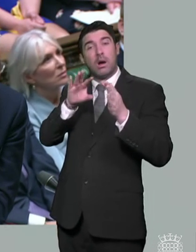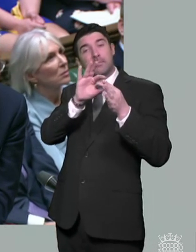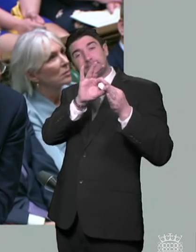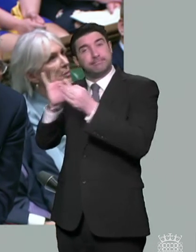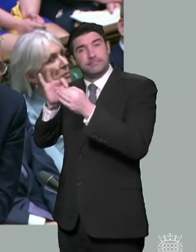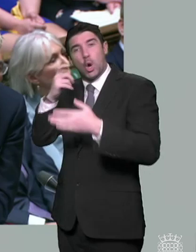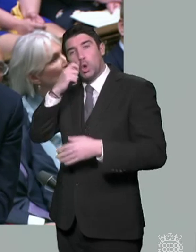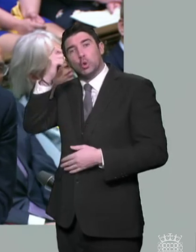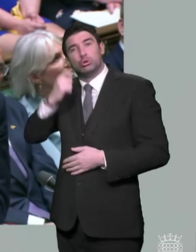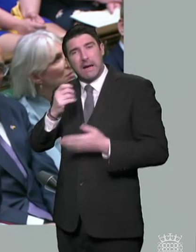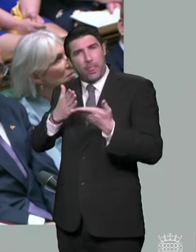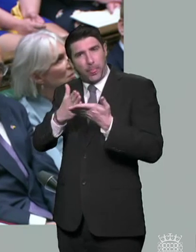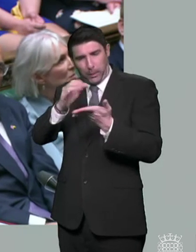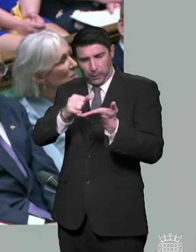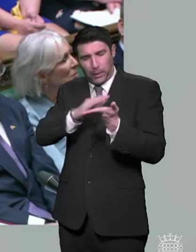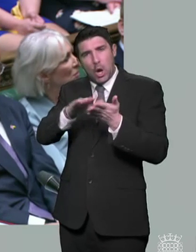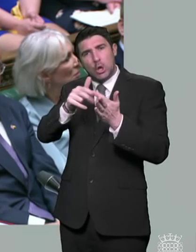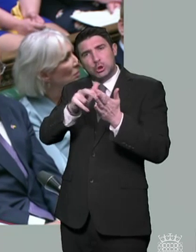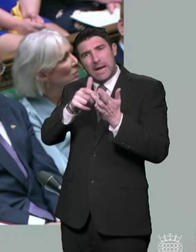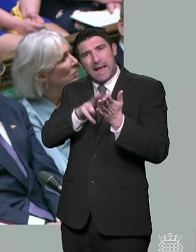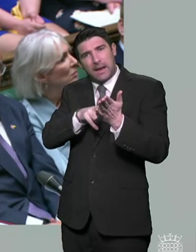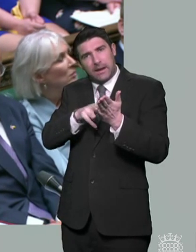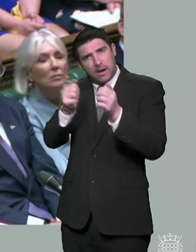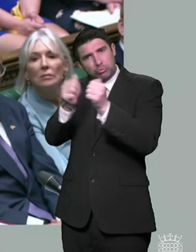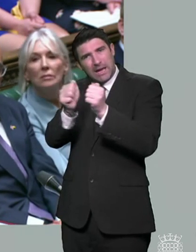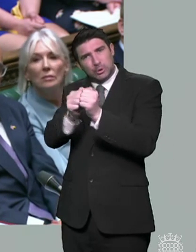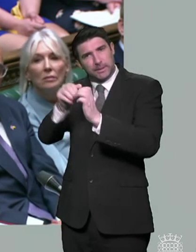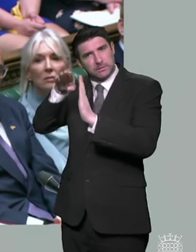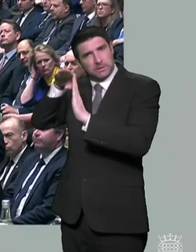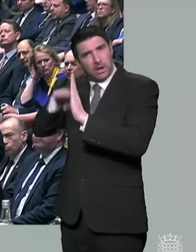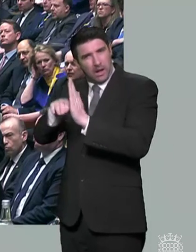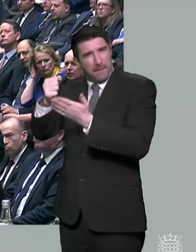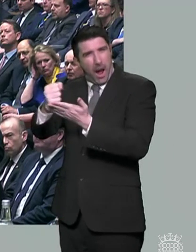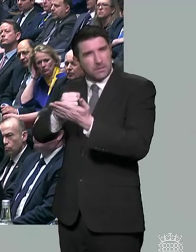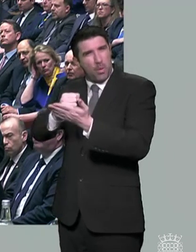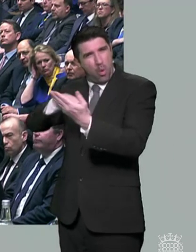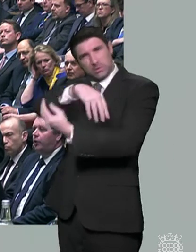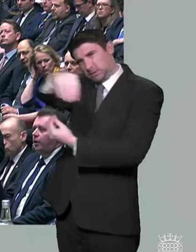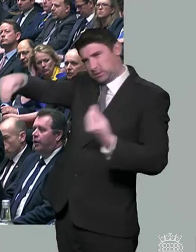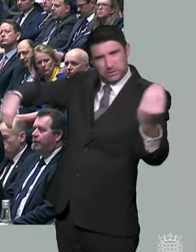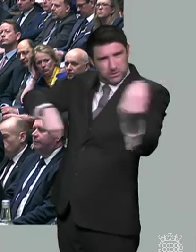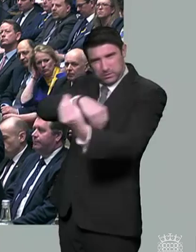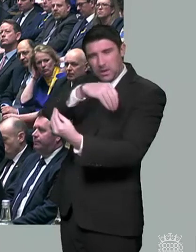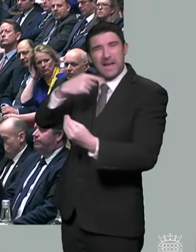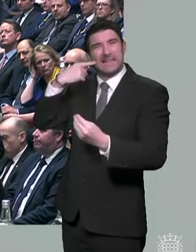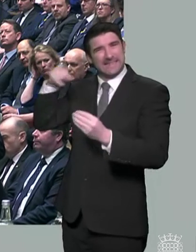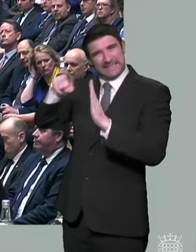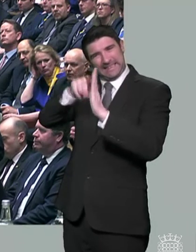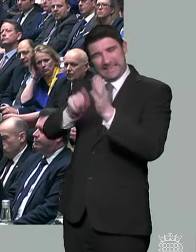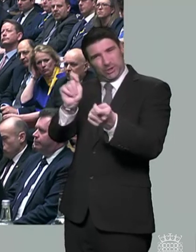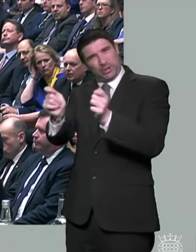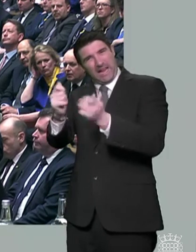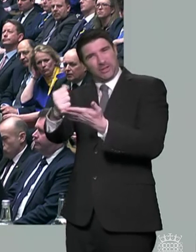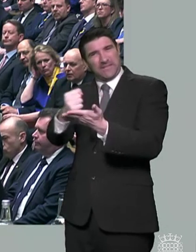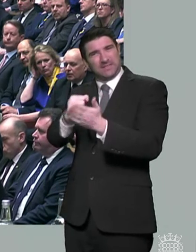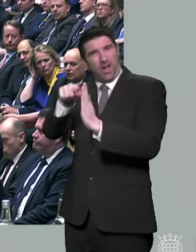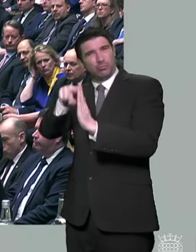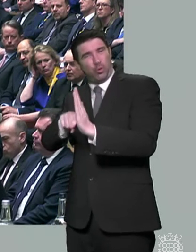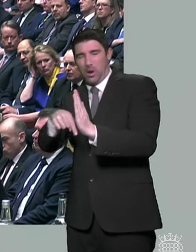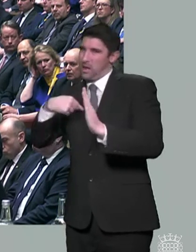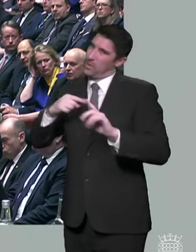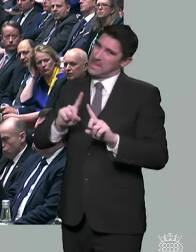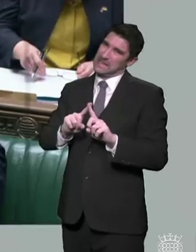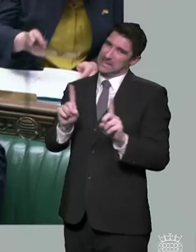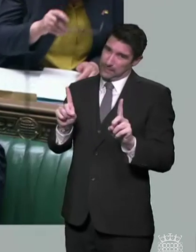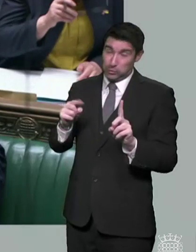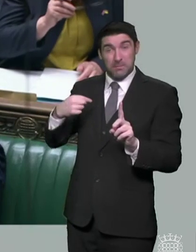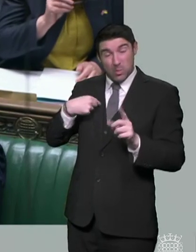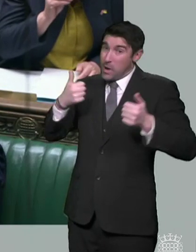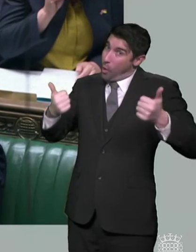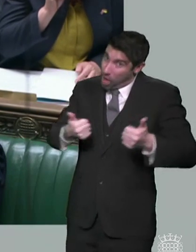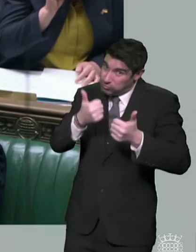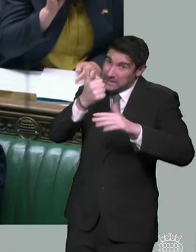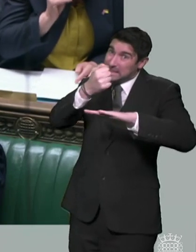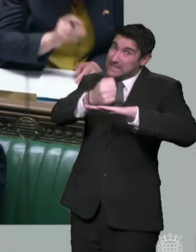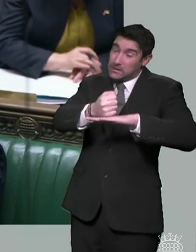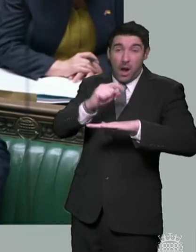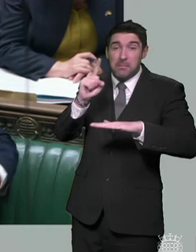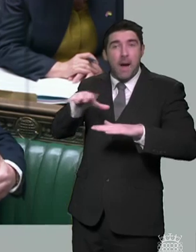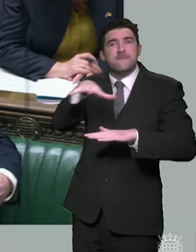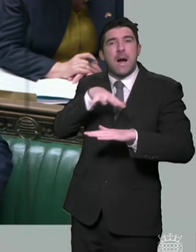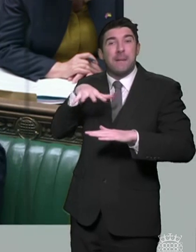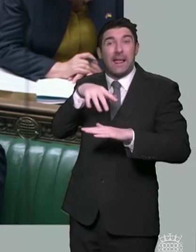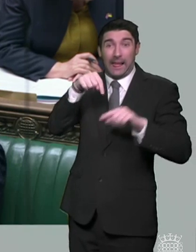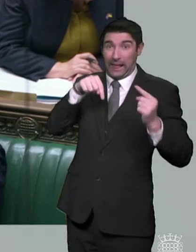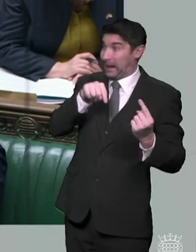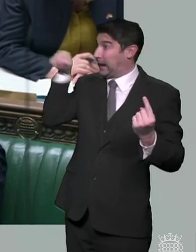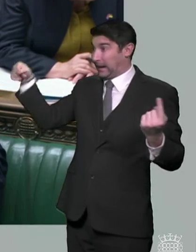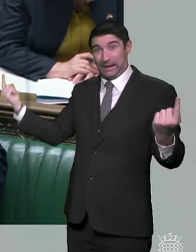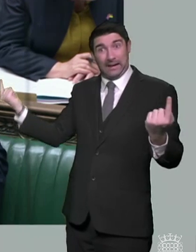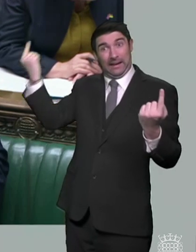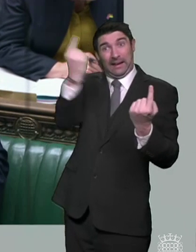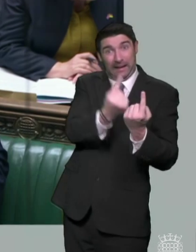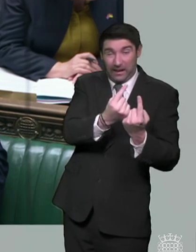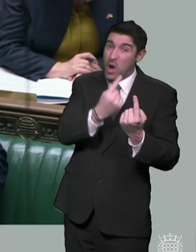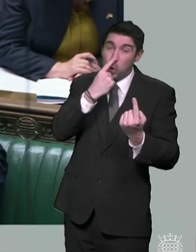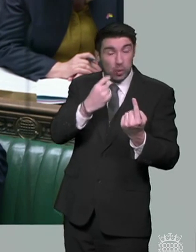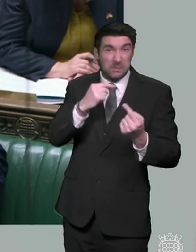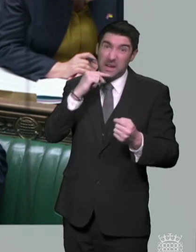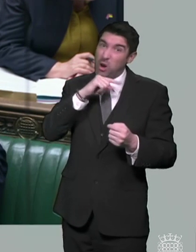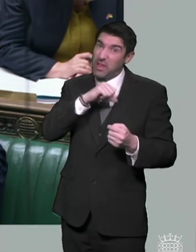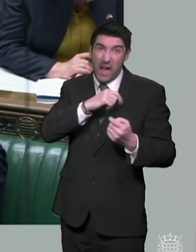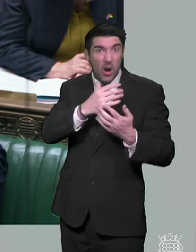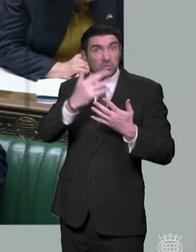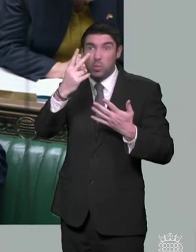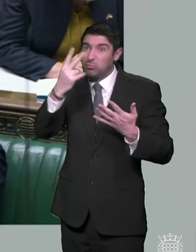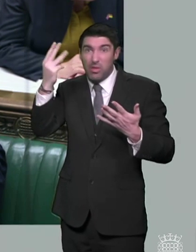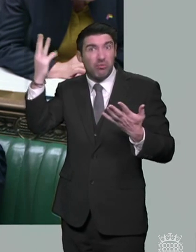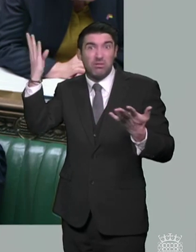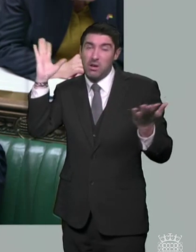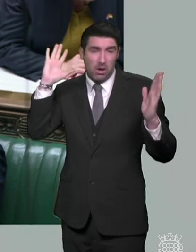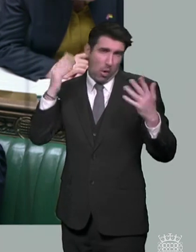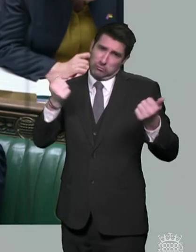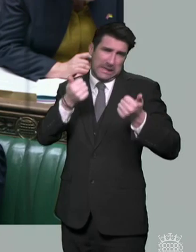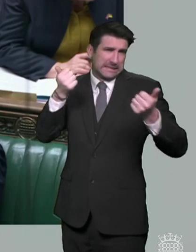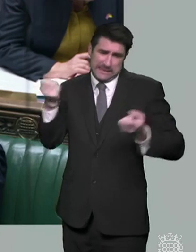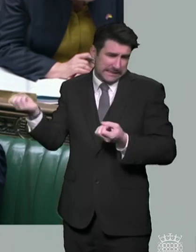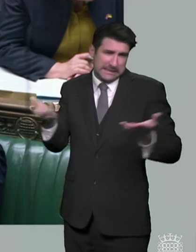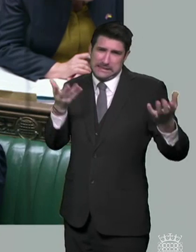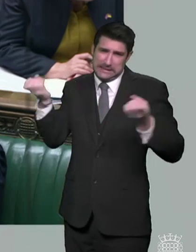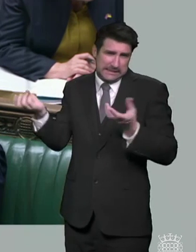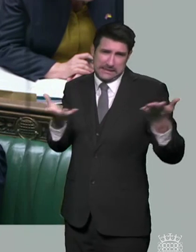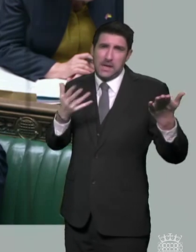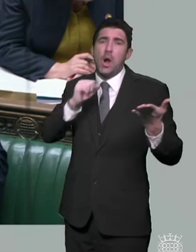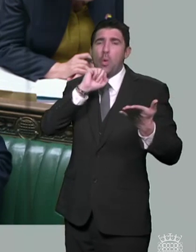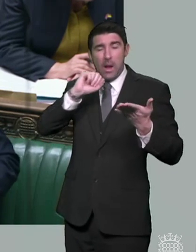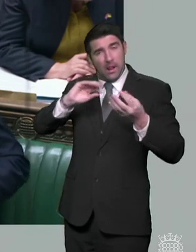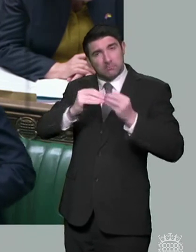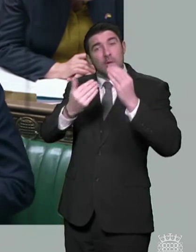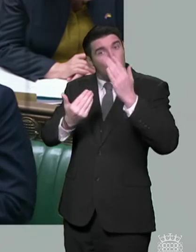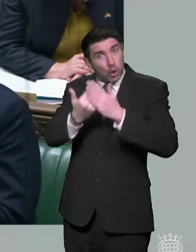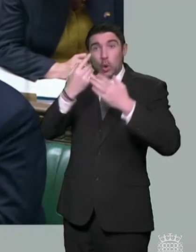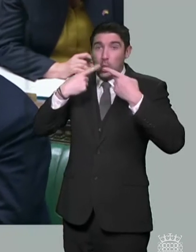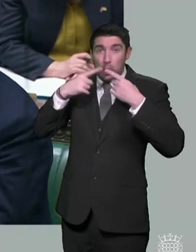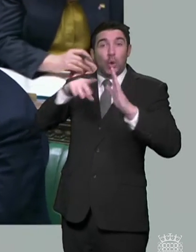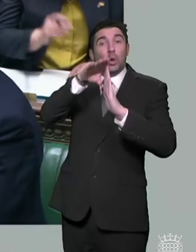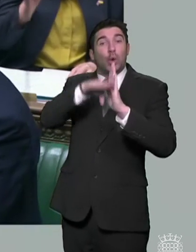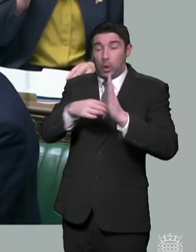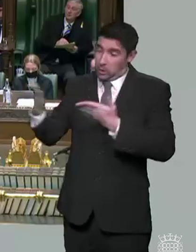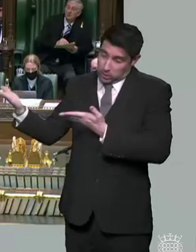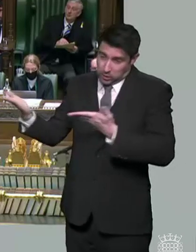What we have is a plan to be as generous as we possibly can to the people of Ukraine; the numbers that will come under our family reunion scheme alone could be in the hundreds of thousands, to say nothing of the special new path we are opening up, the humanitarian path, which is also uncapped.